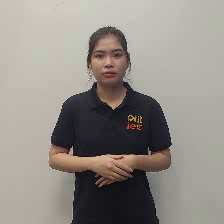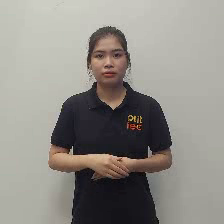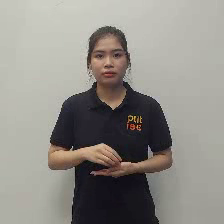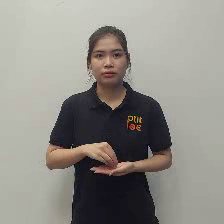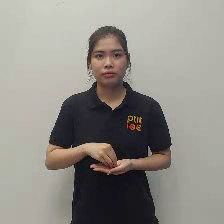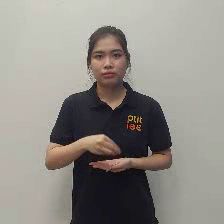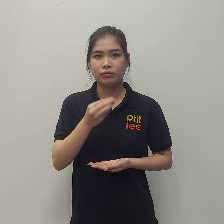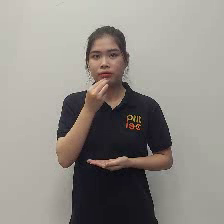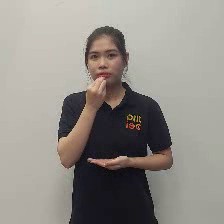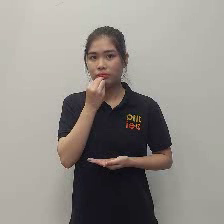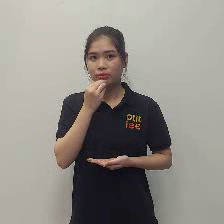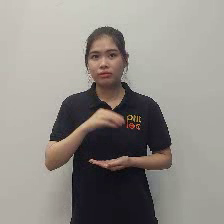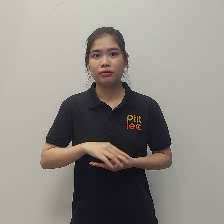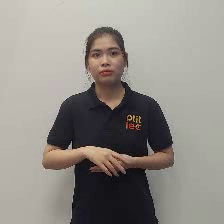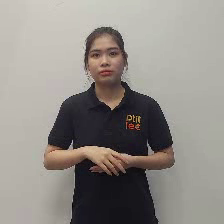Ăn